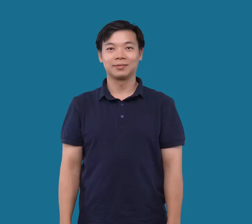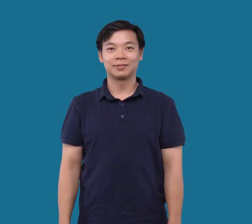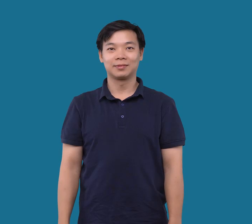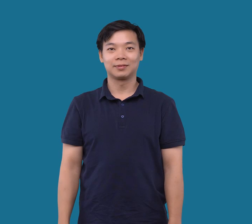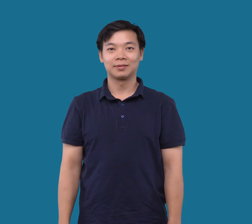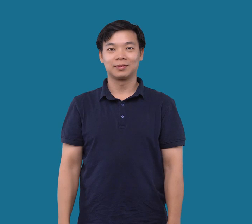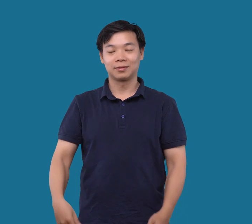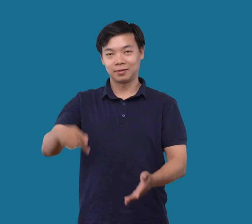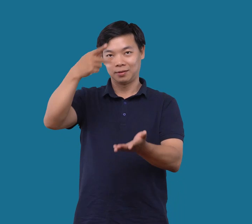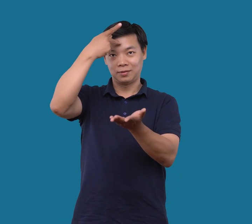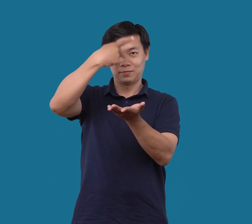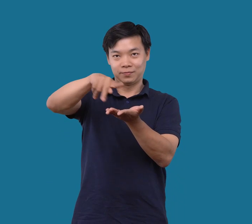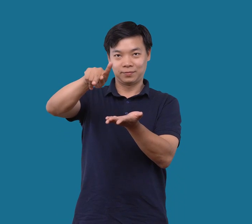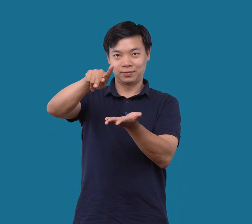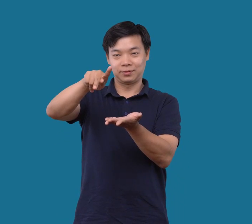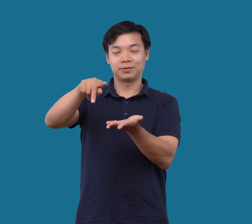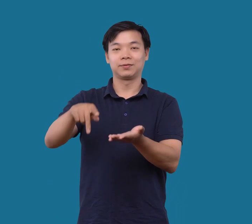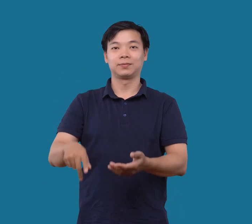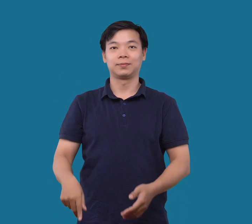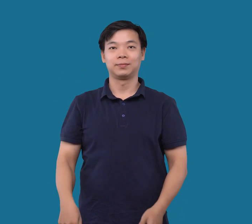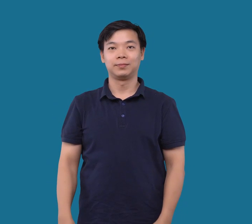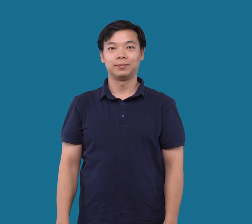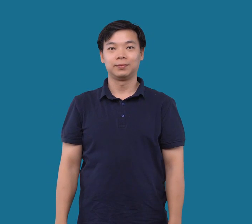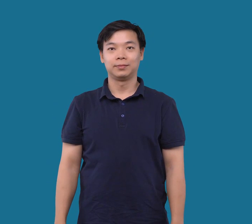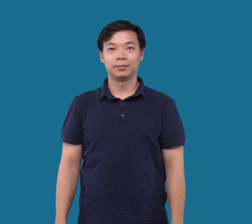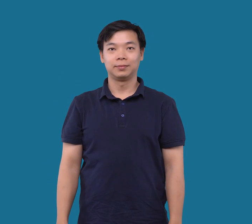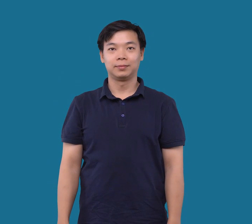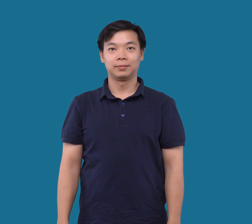học phí